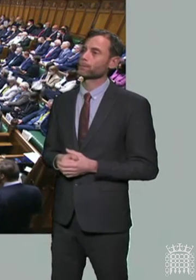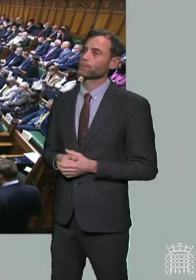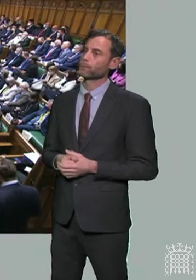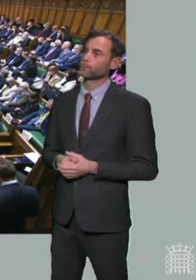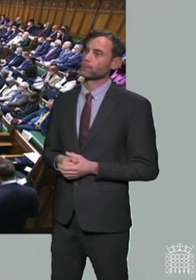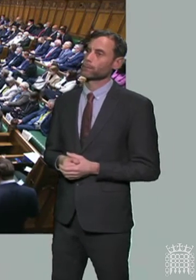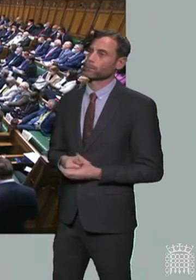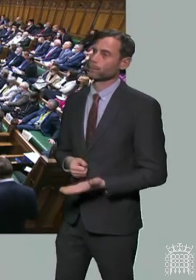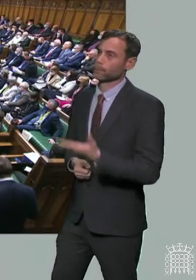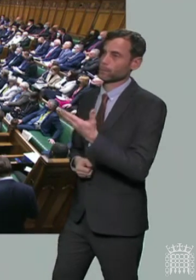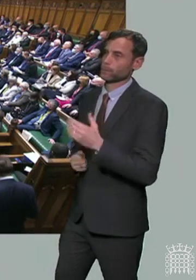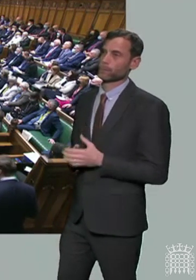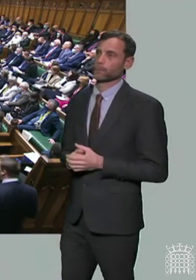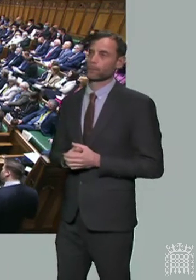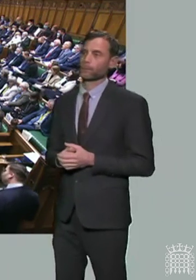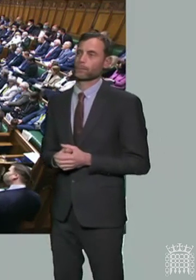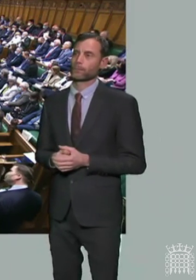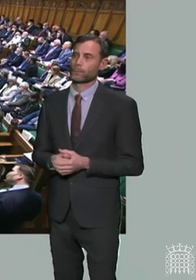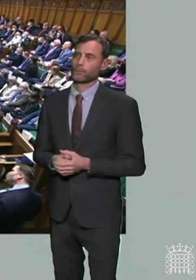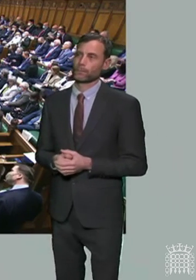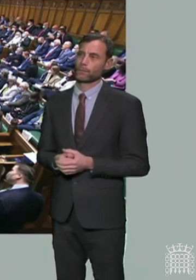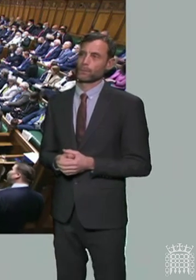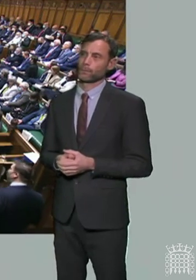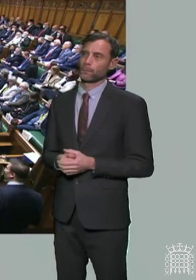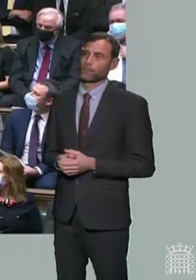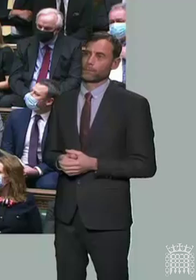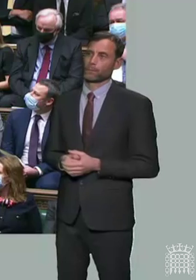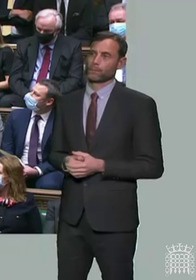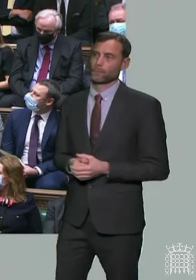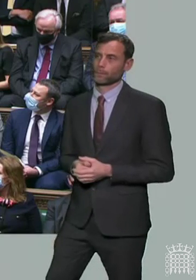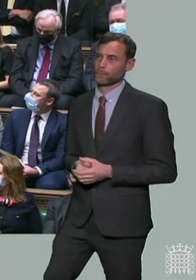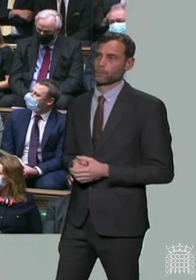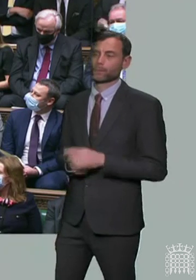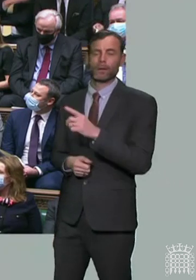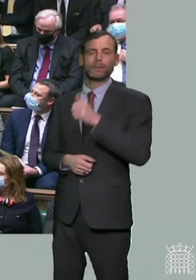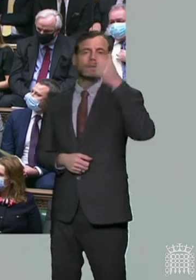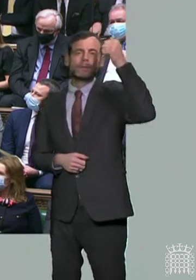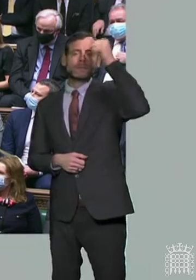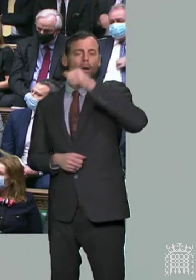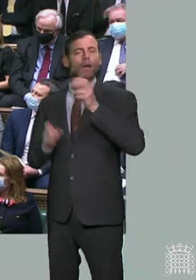Last week many people welcomed the five-year moratorium on smart motorways.